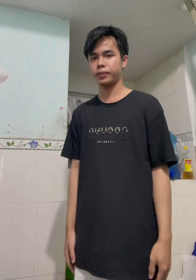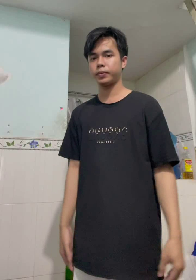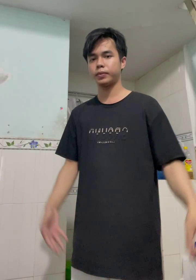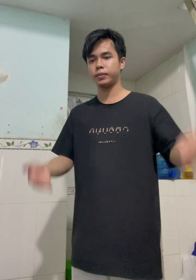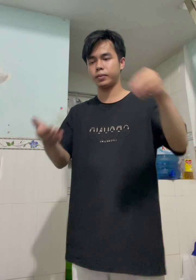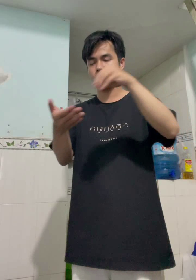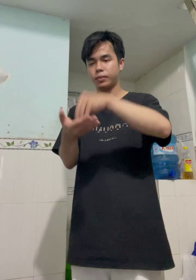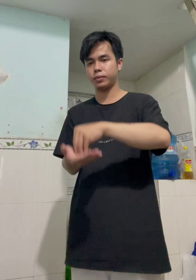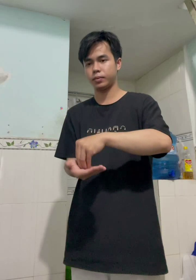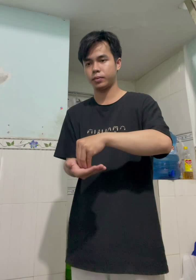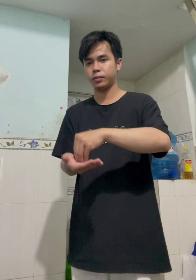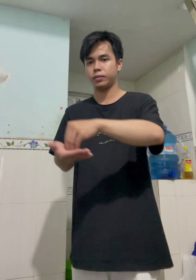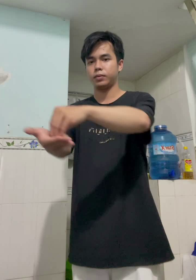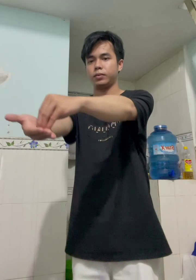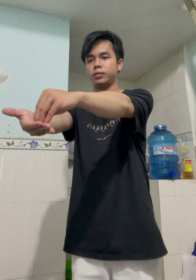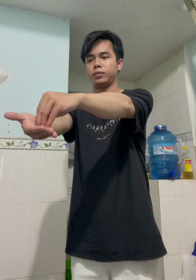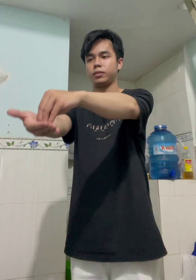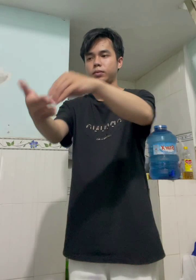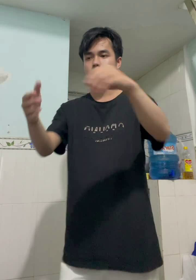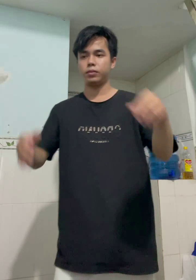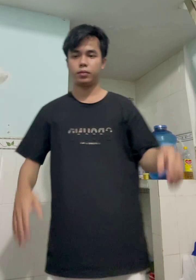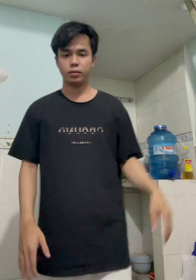san pham